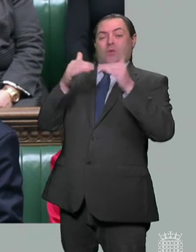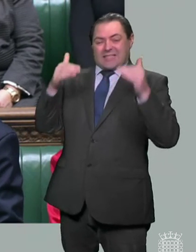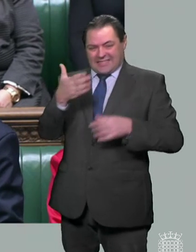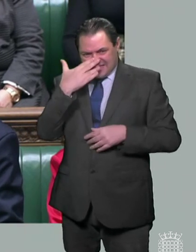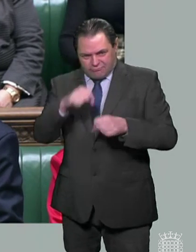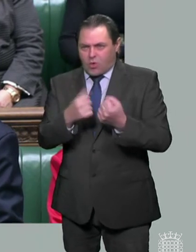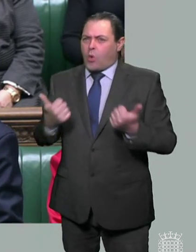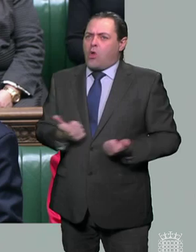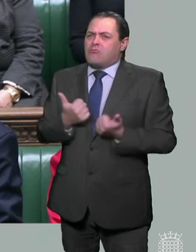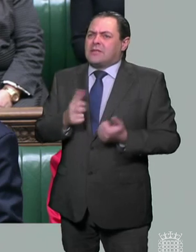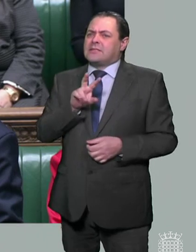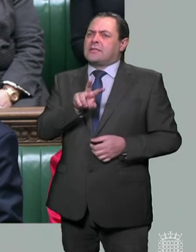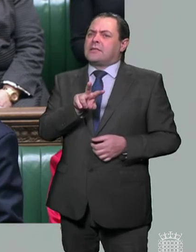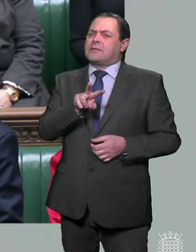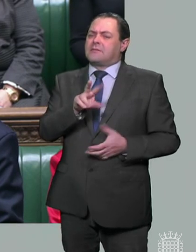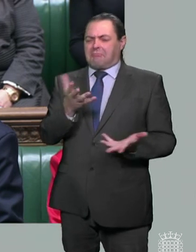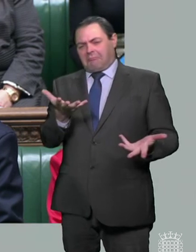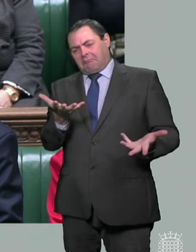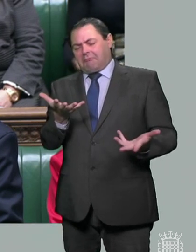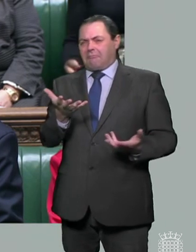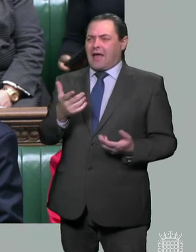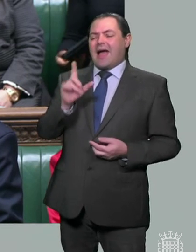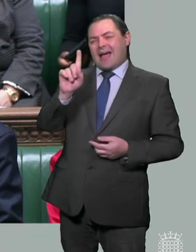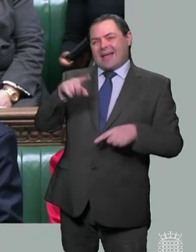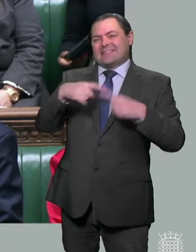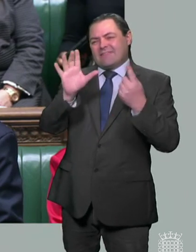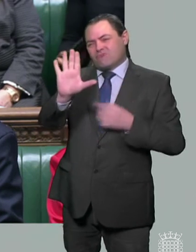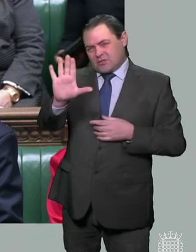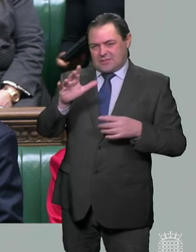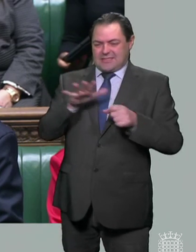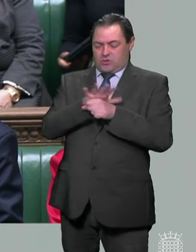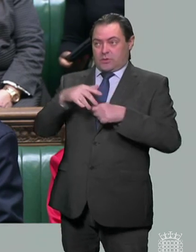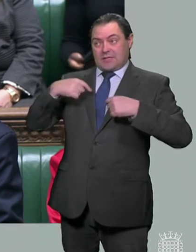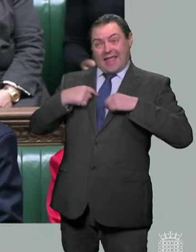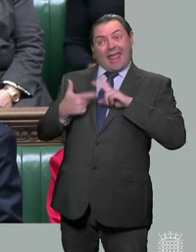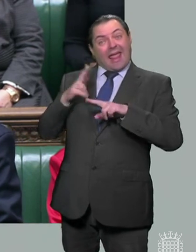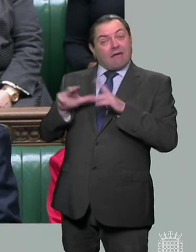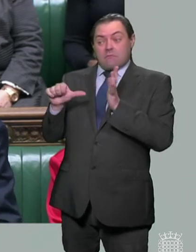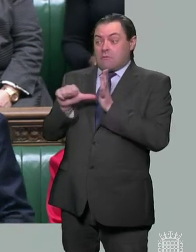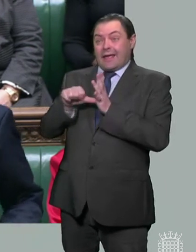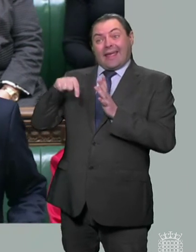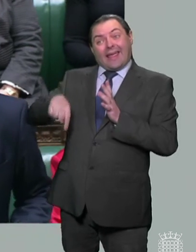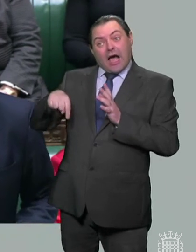Here is the difference: when somebody in my party misbehaves, I kick them out.